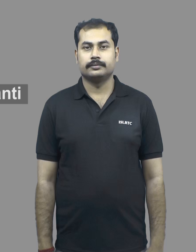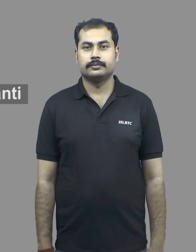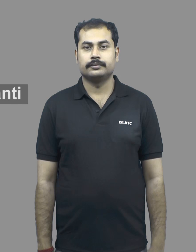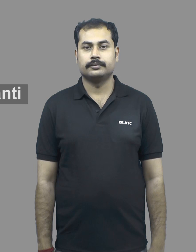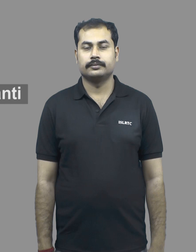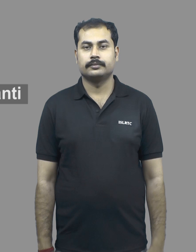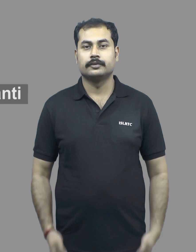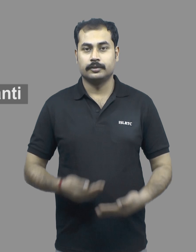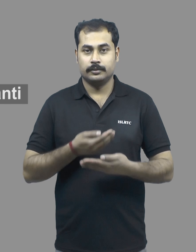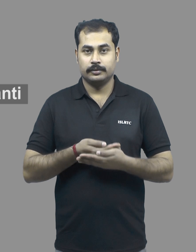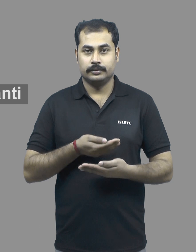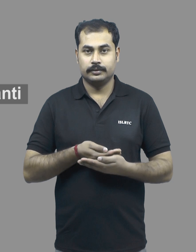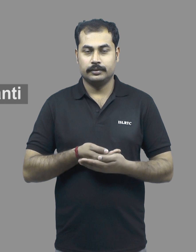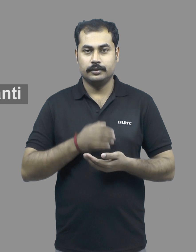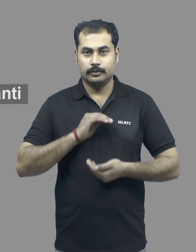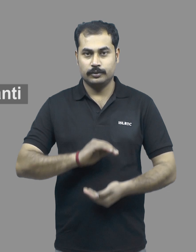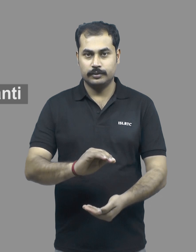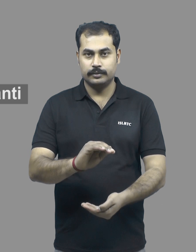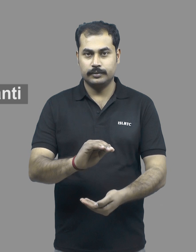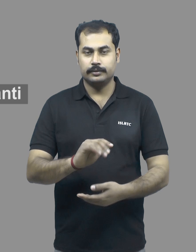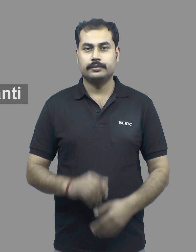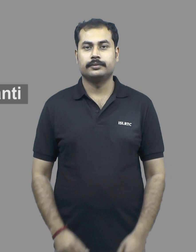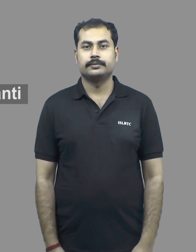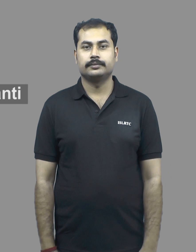Mahavir Jayanti